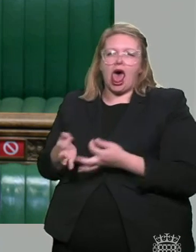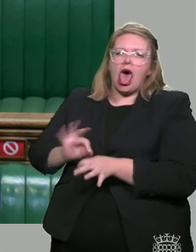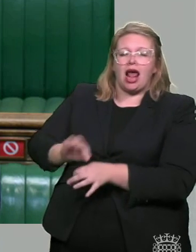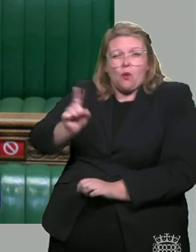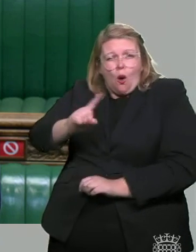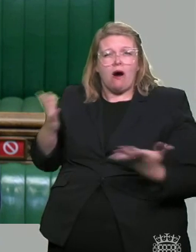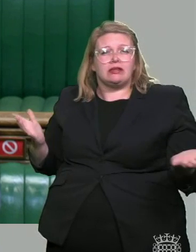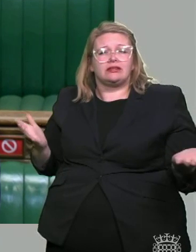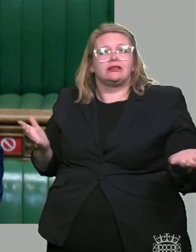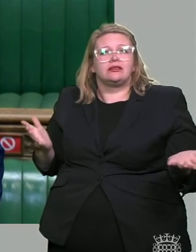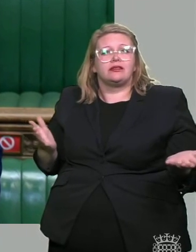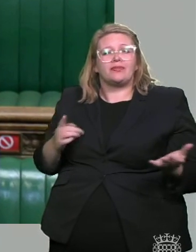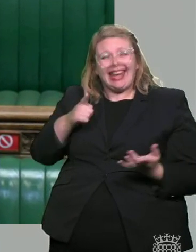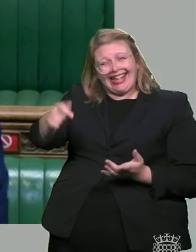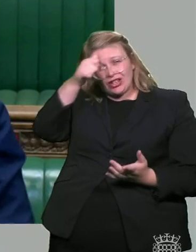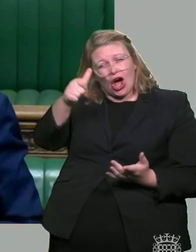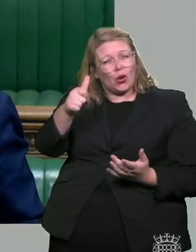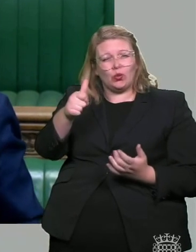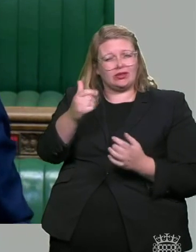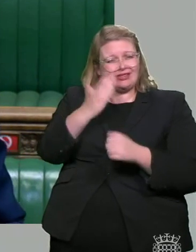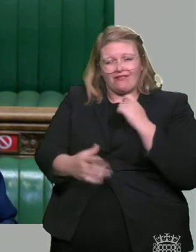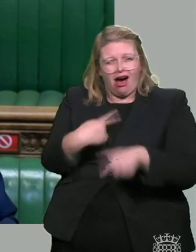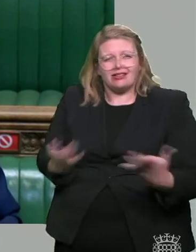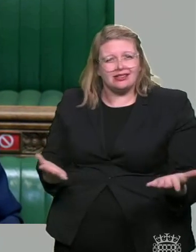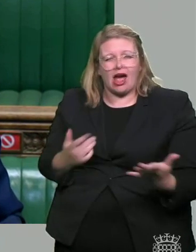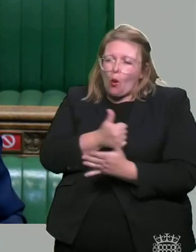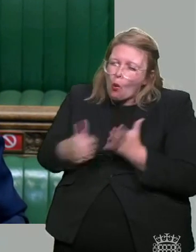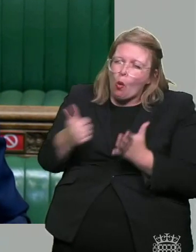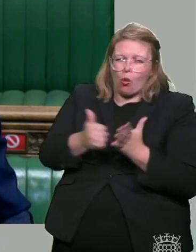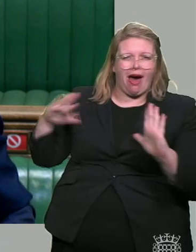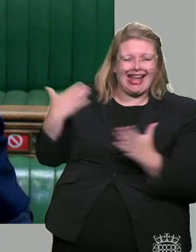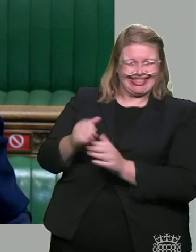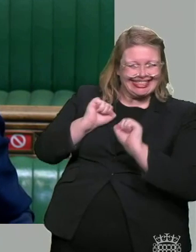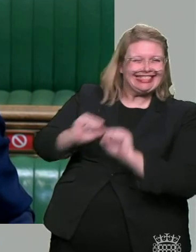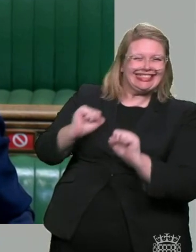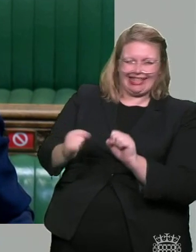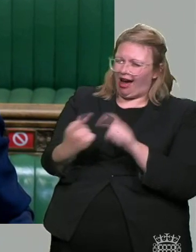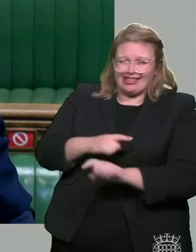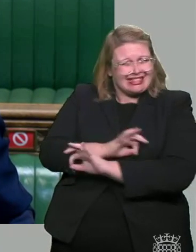He knows he has not answered the question. He never answers the question.